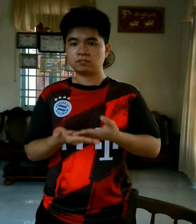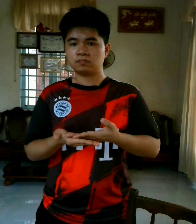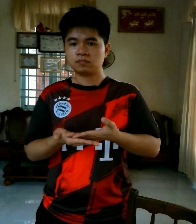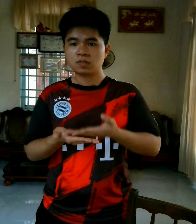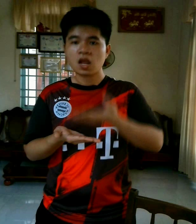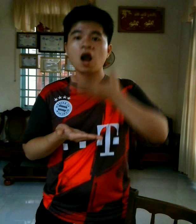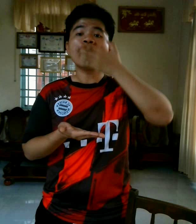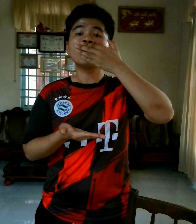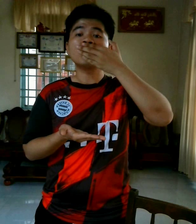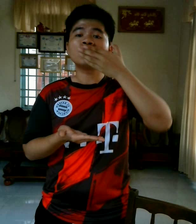sup